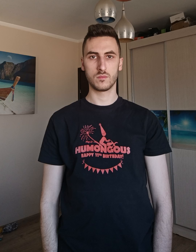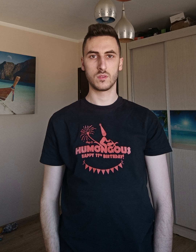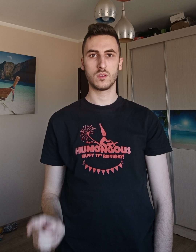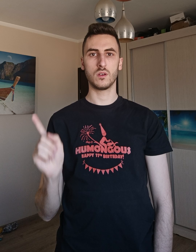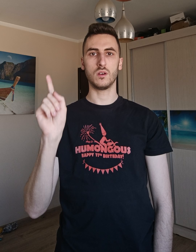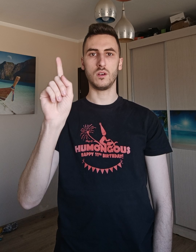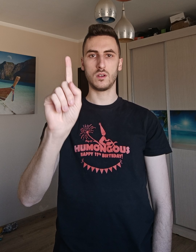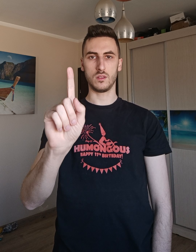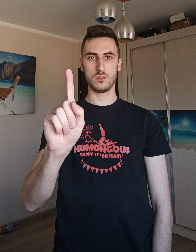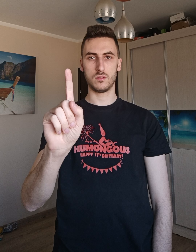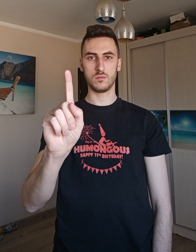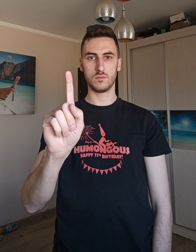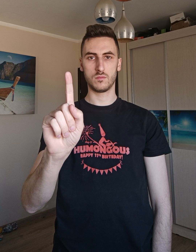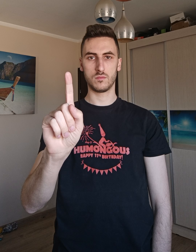אחד